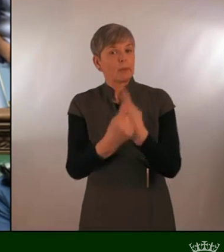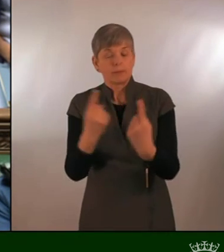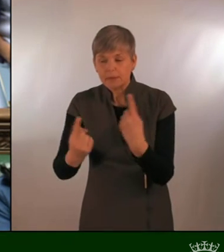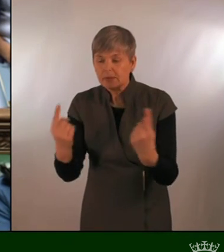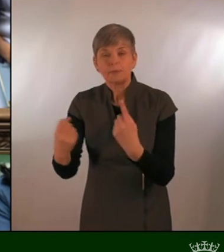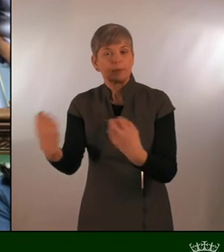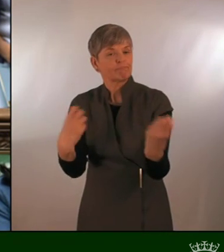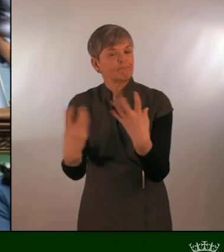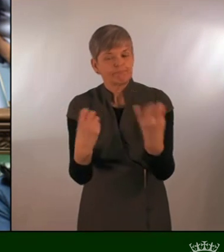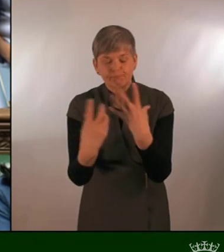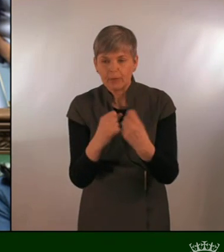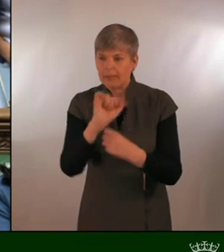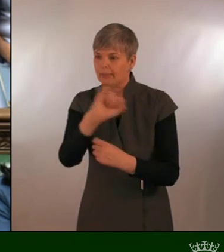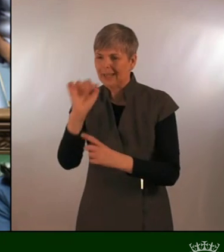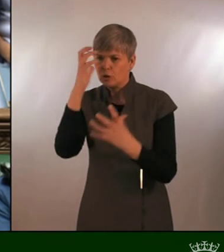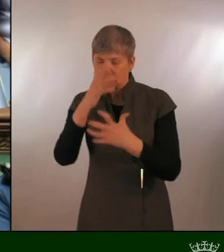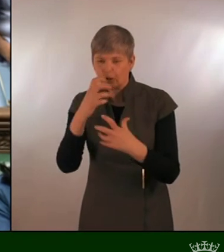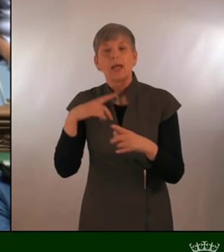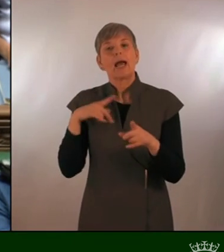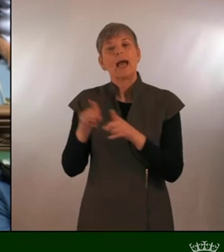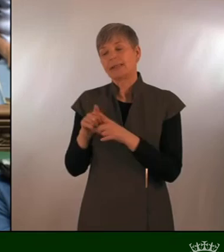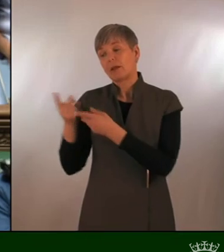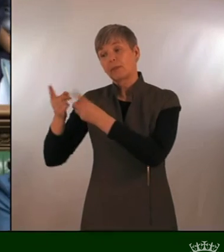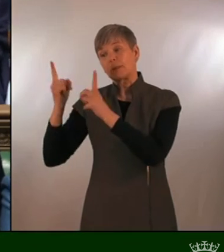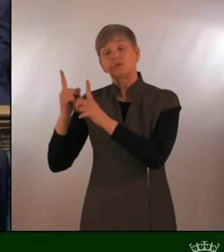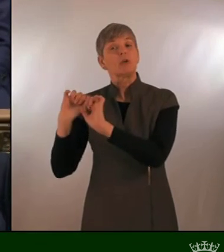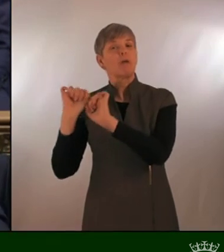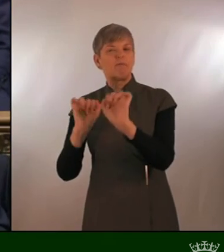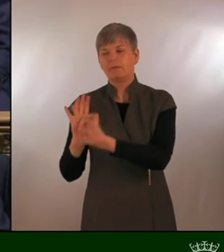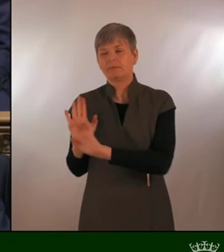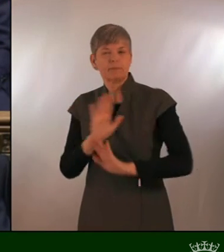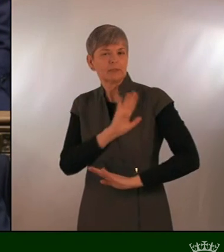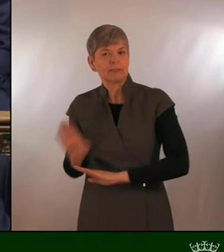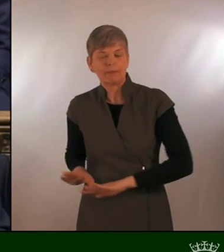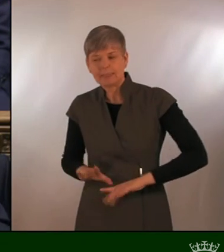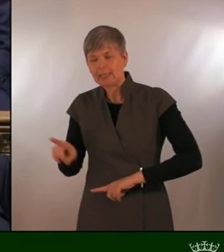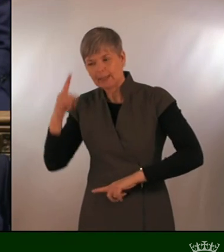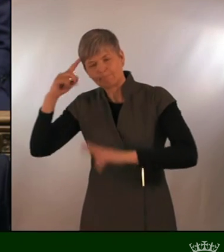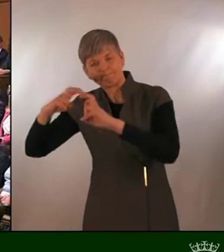The Ministry of Defence is looking at what can be done to provide meaningful support to those who have lost their loved ones.